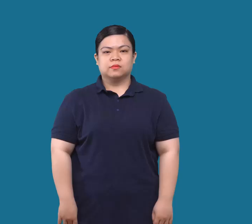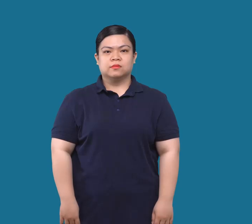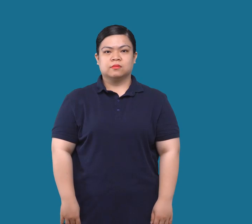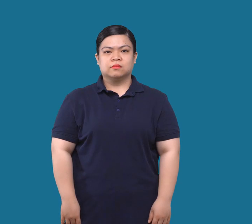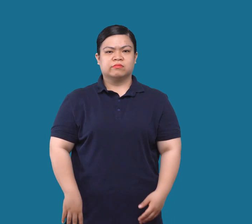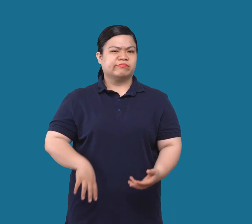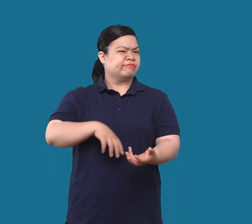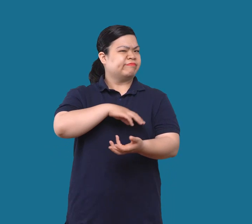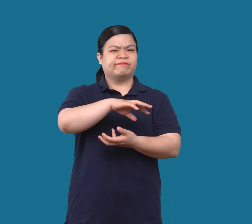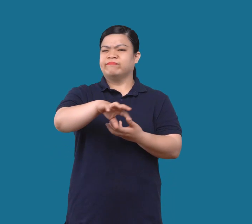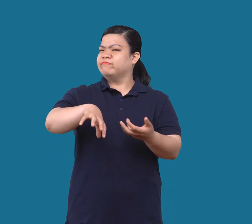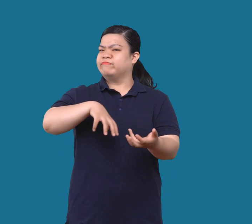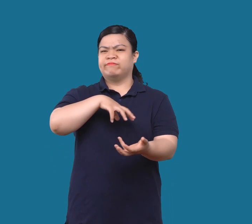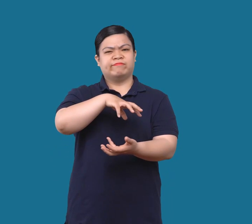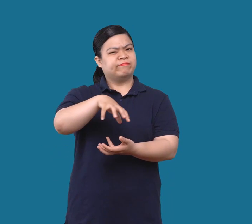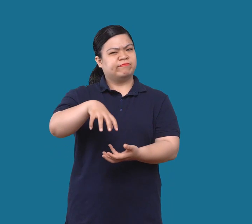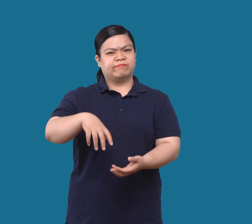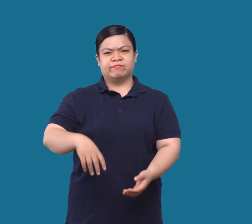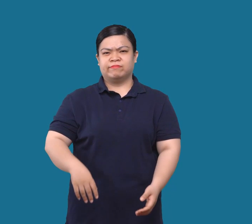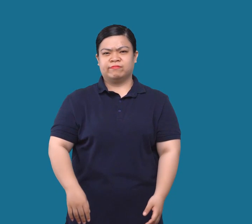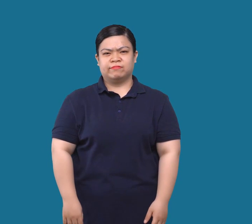phức tạp